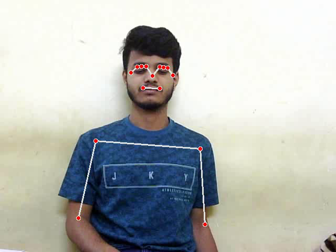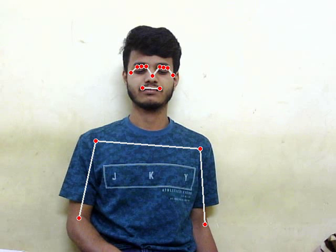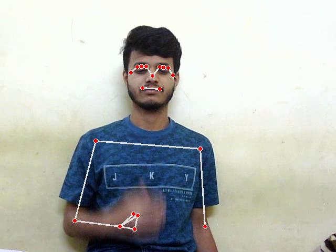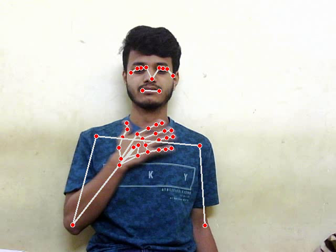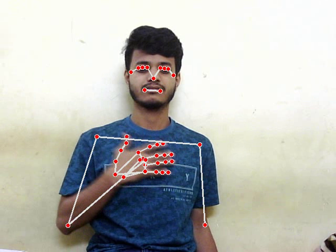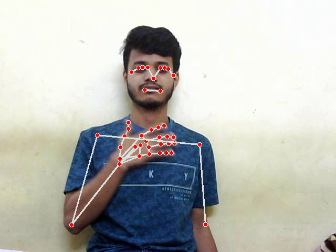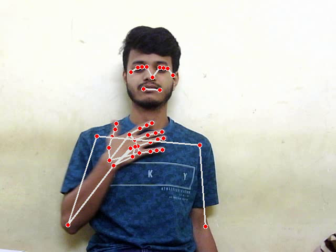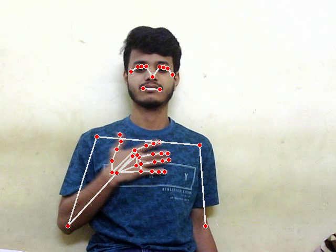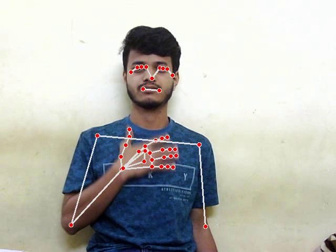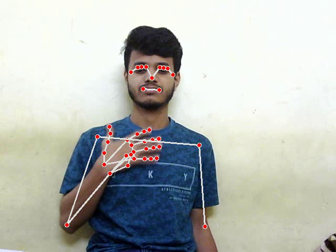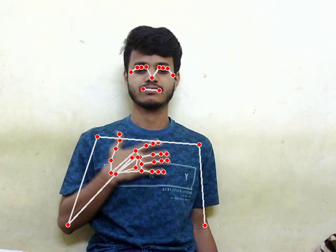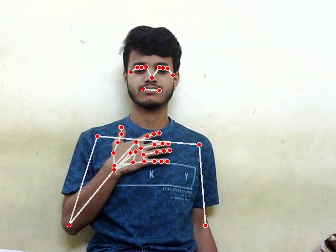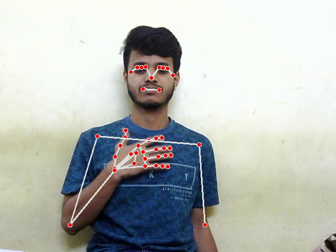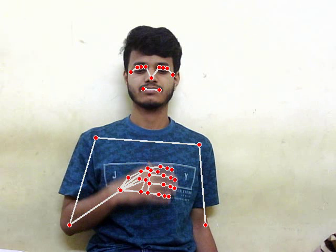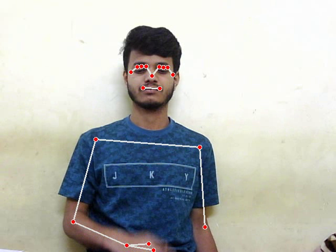please